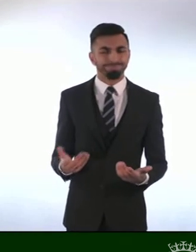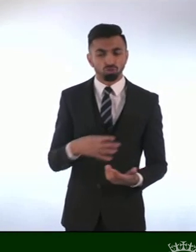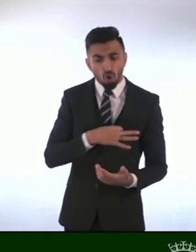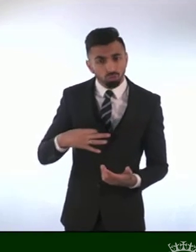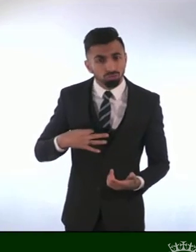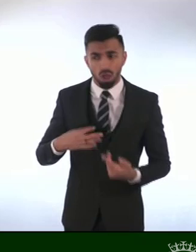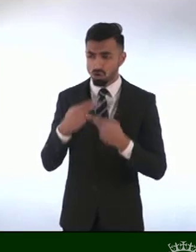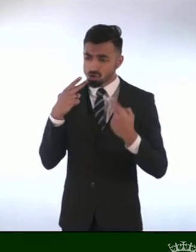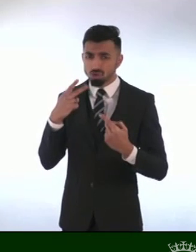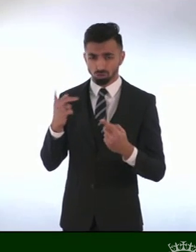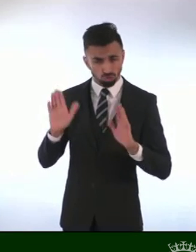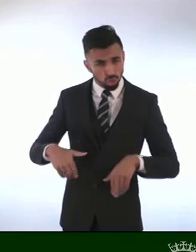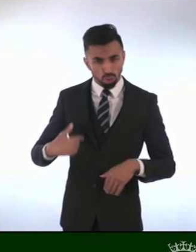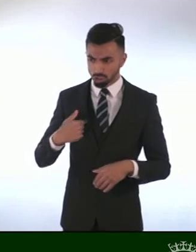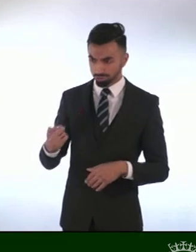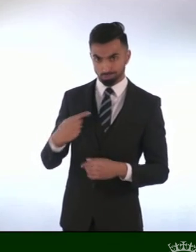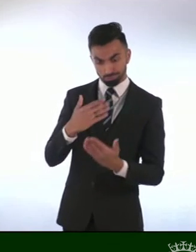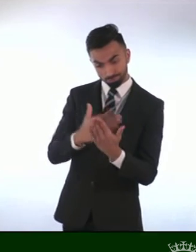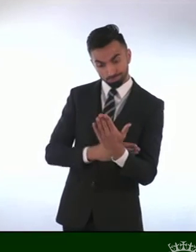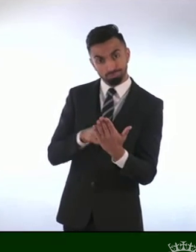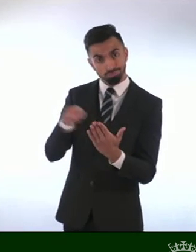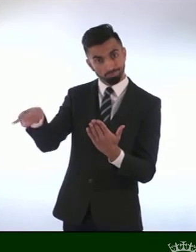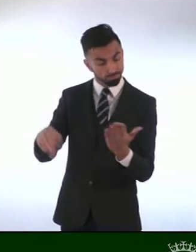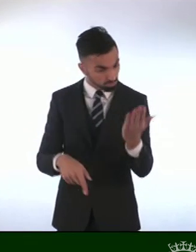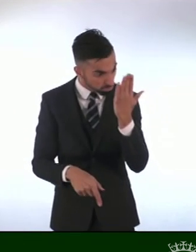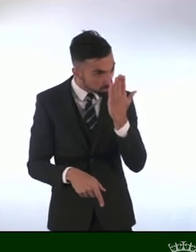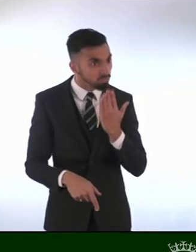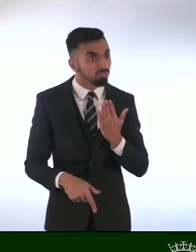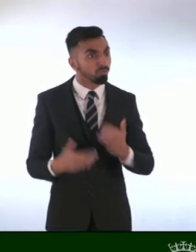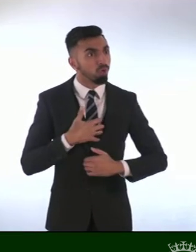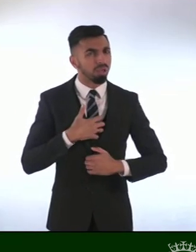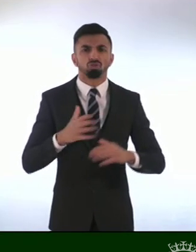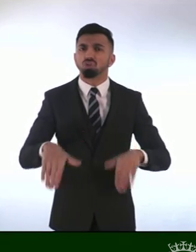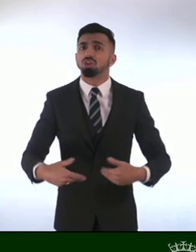Is there or is there not a policy for them to have full protective equipment?